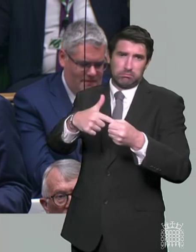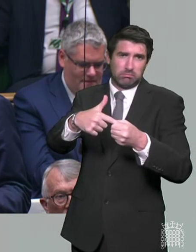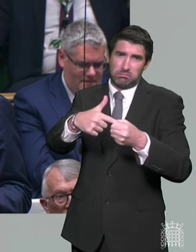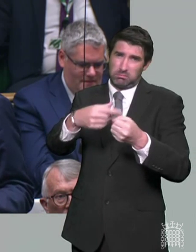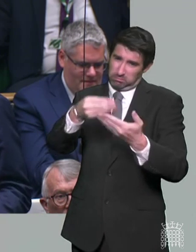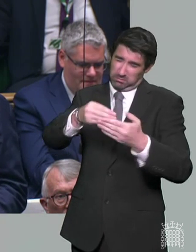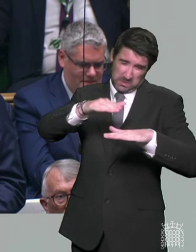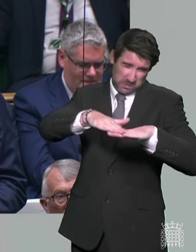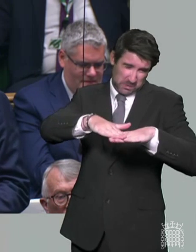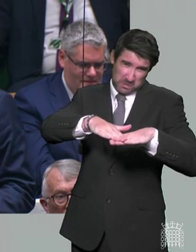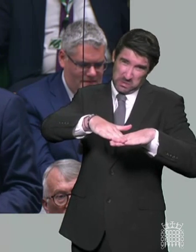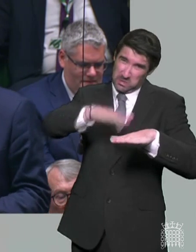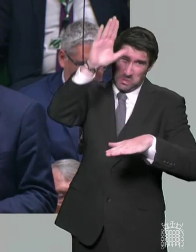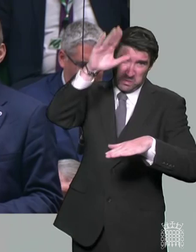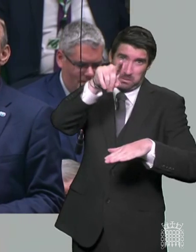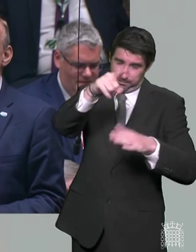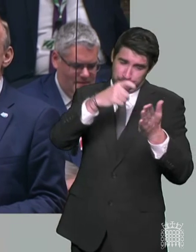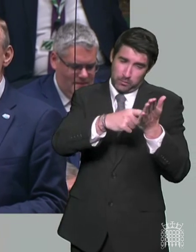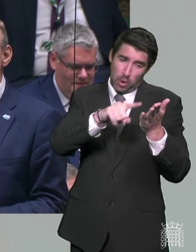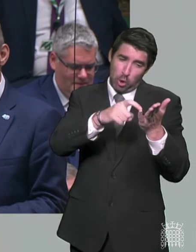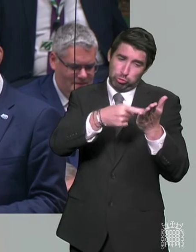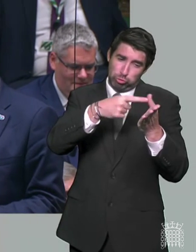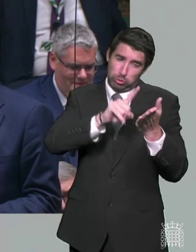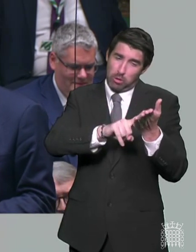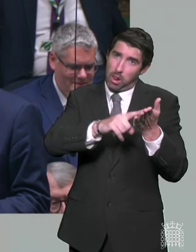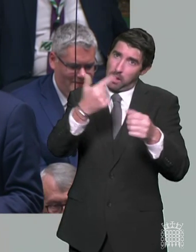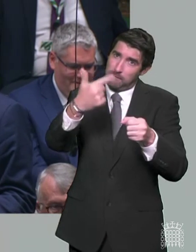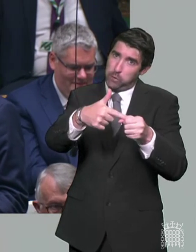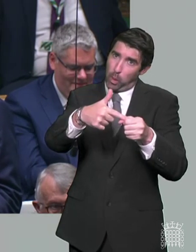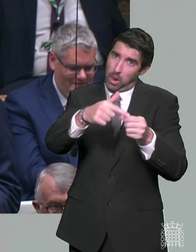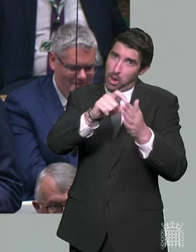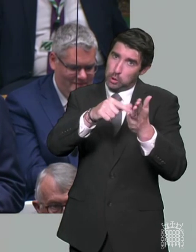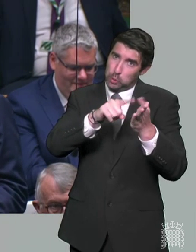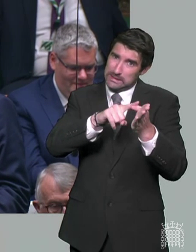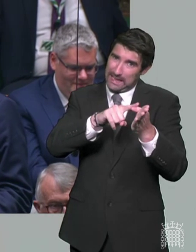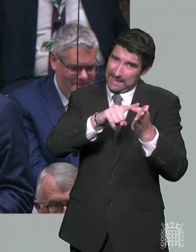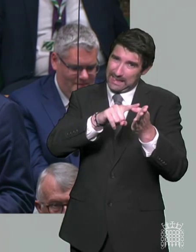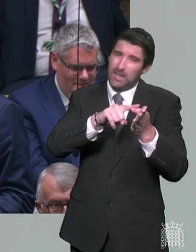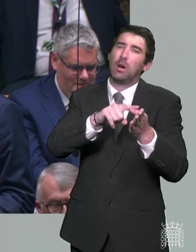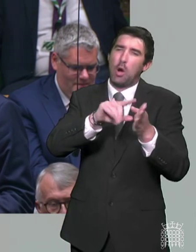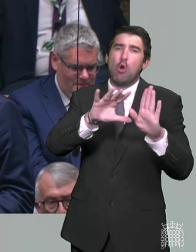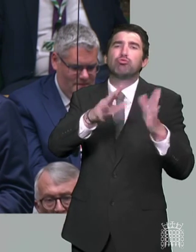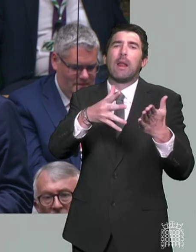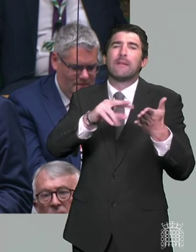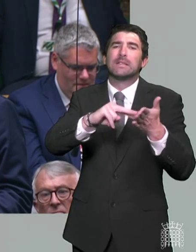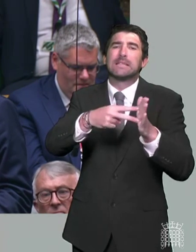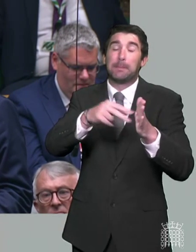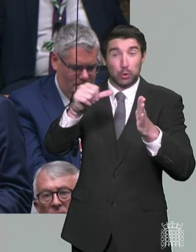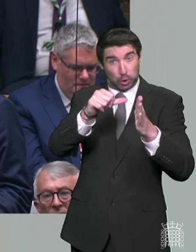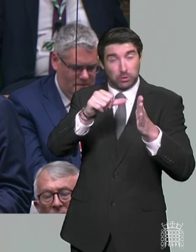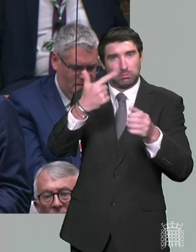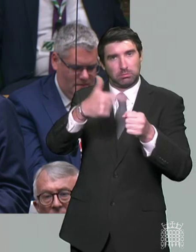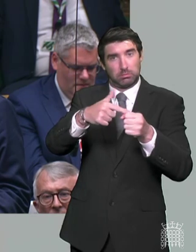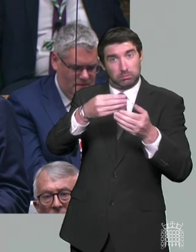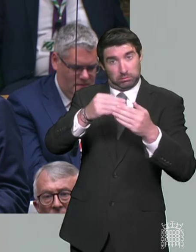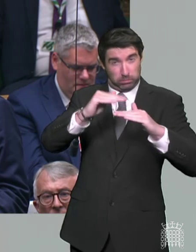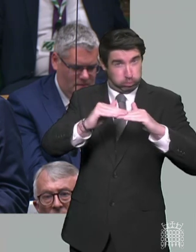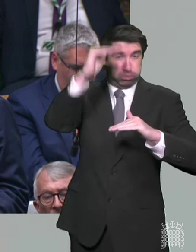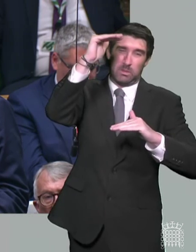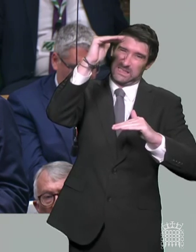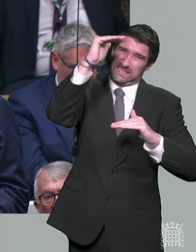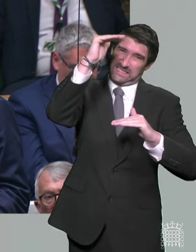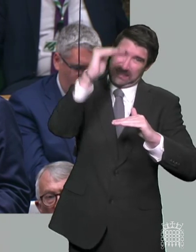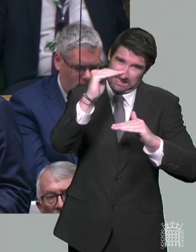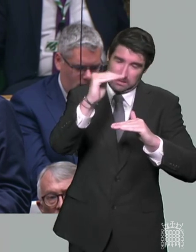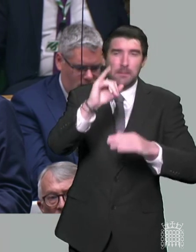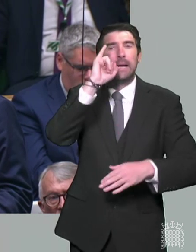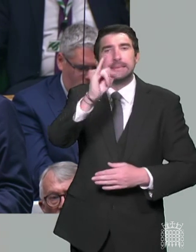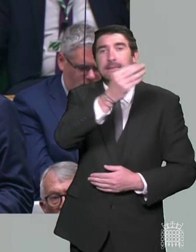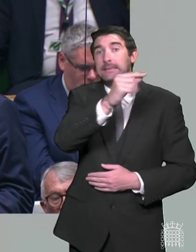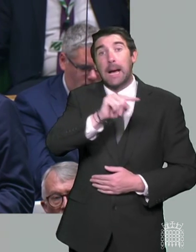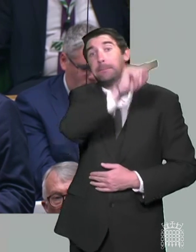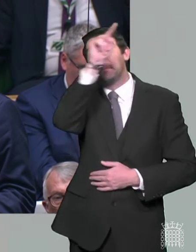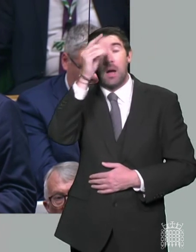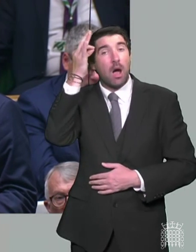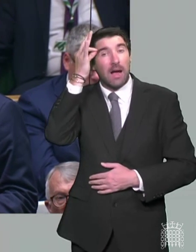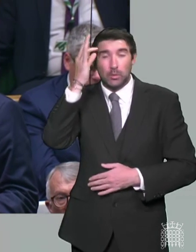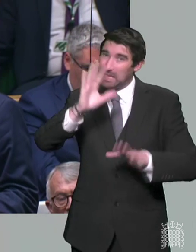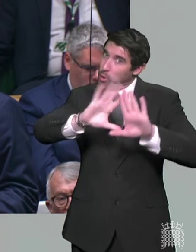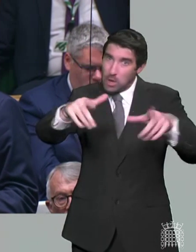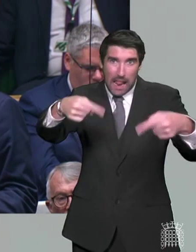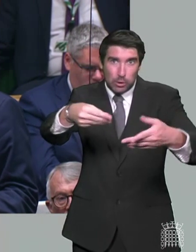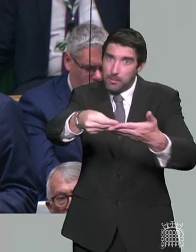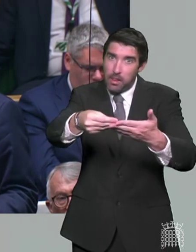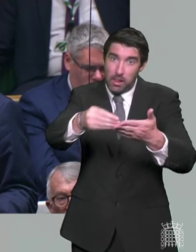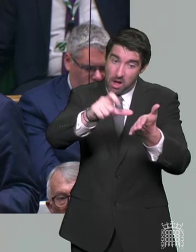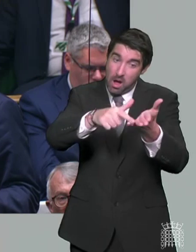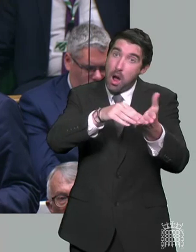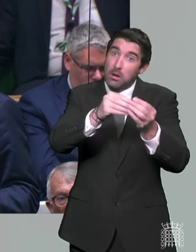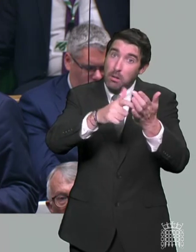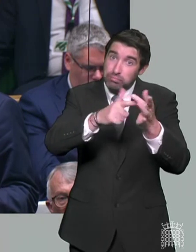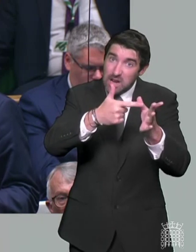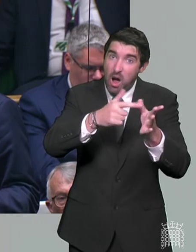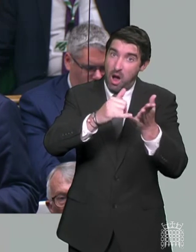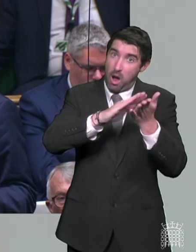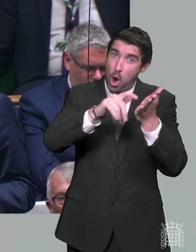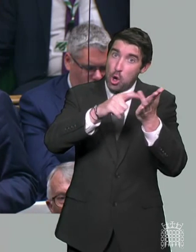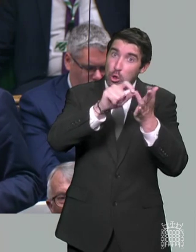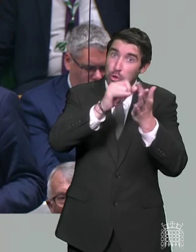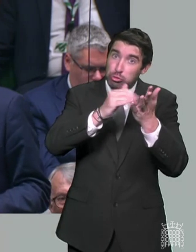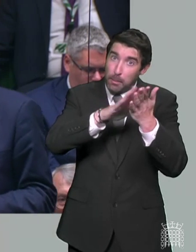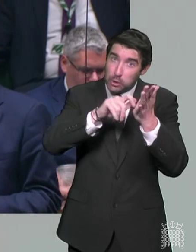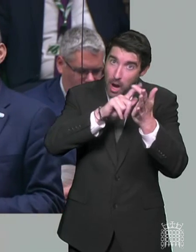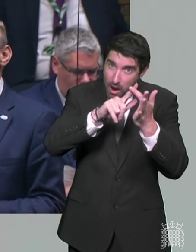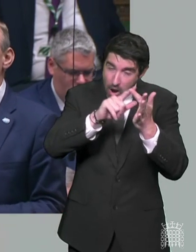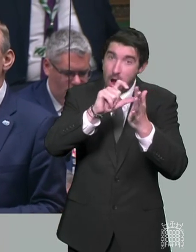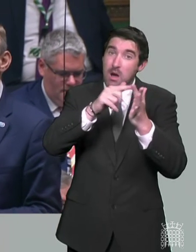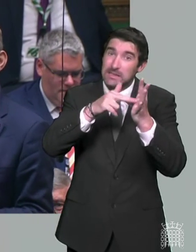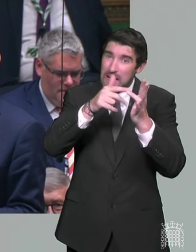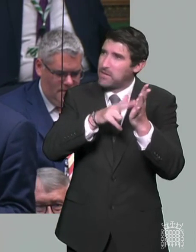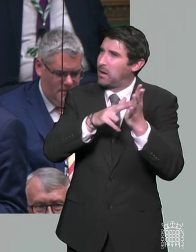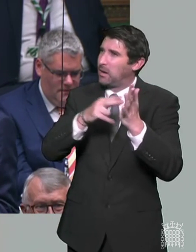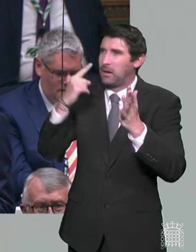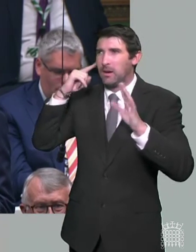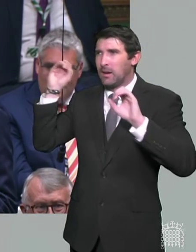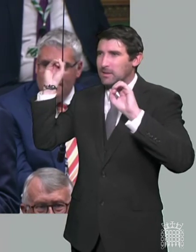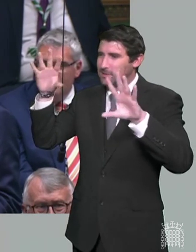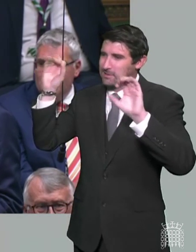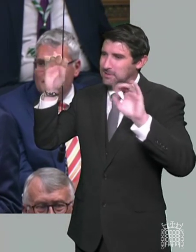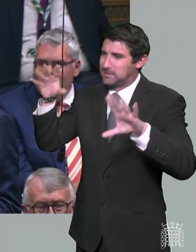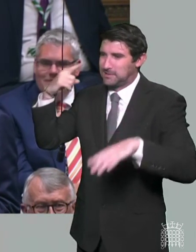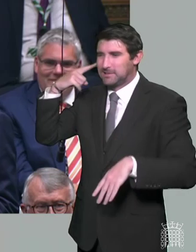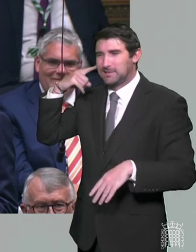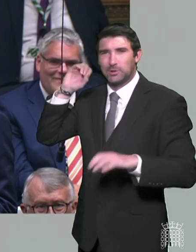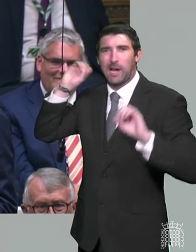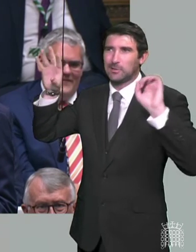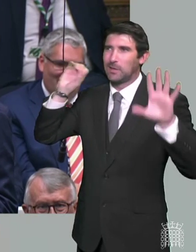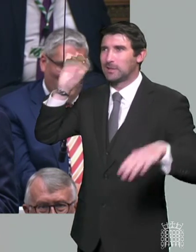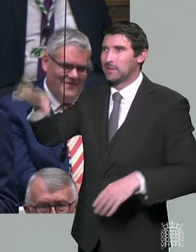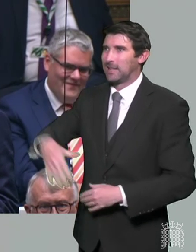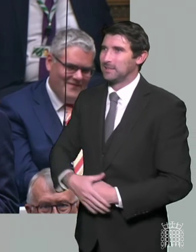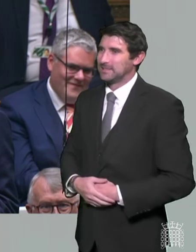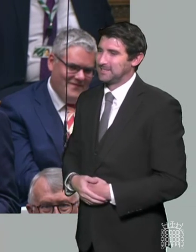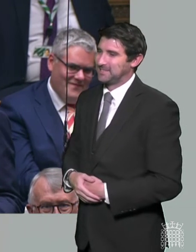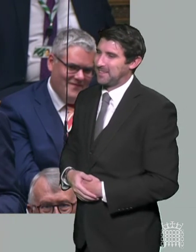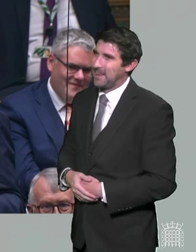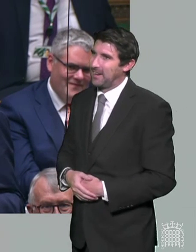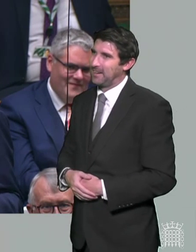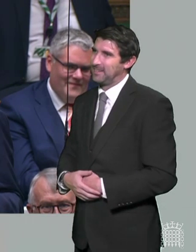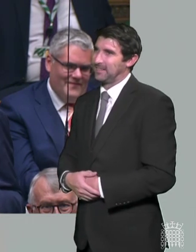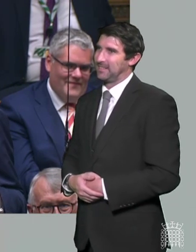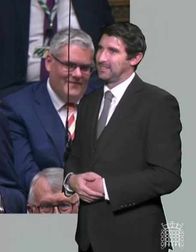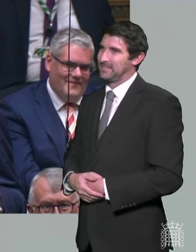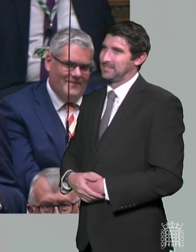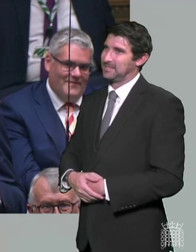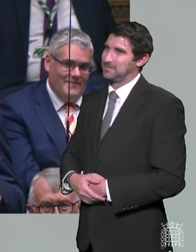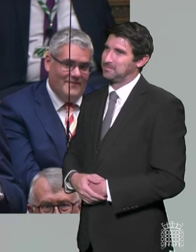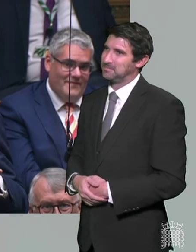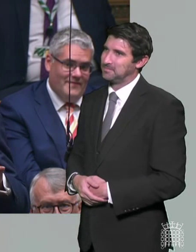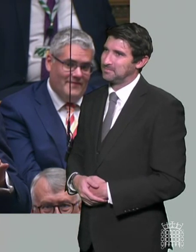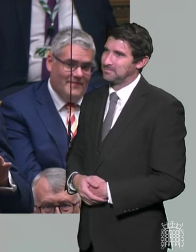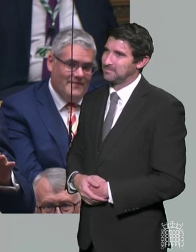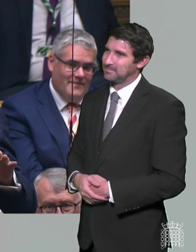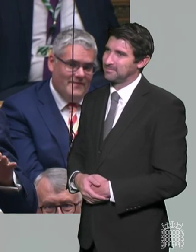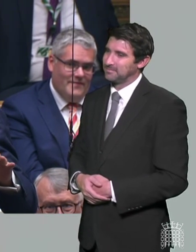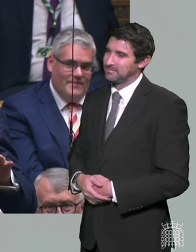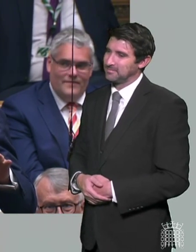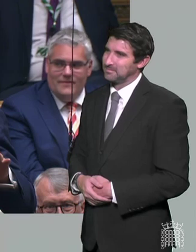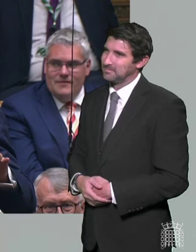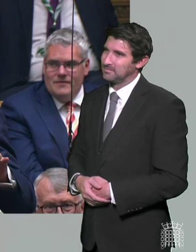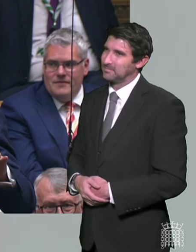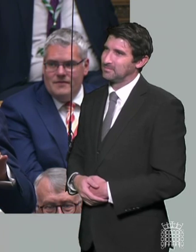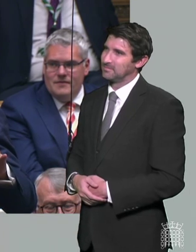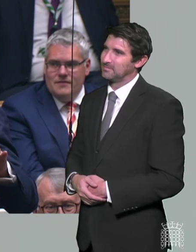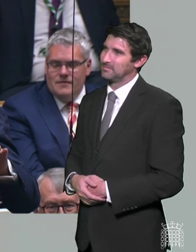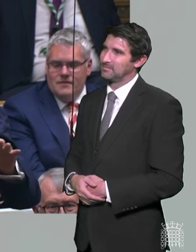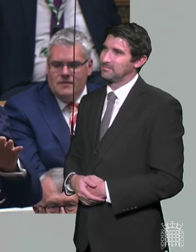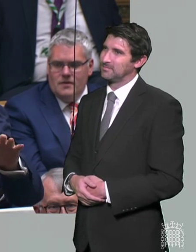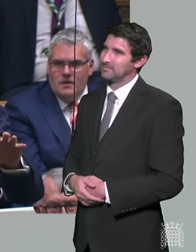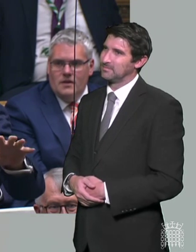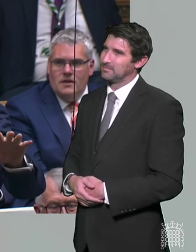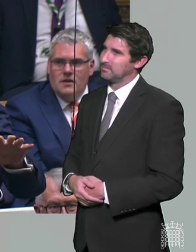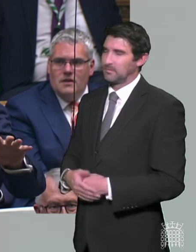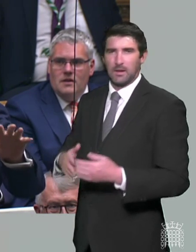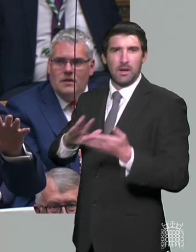The rural fuel duty relief scheme is supposed to help by taking money off the price of petrol, but some rural counties are not eligible, such as Cumbria, Shropshire and